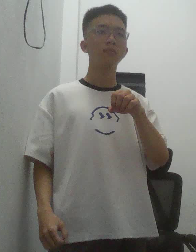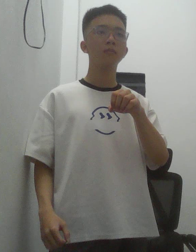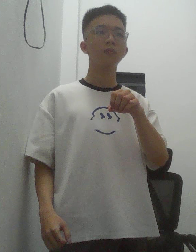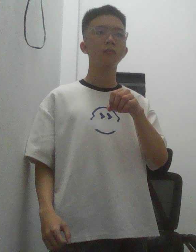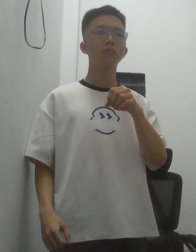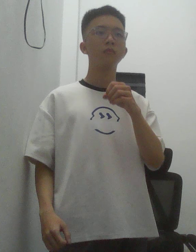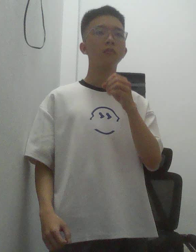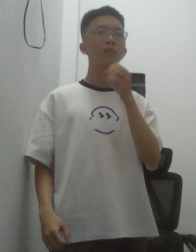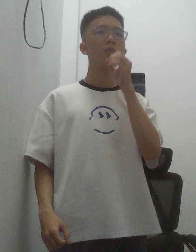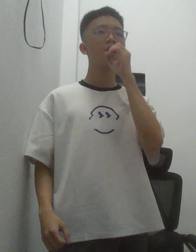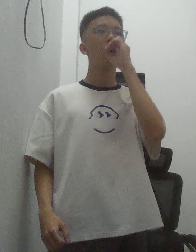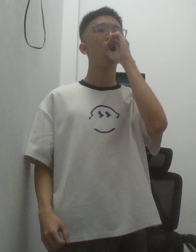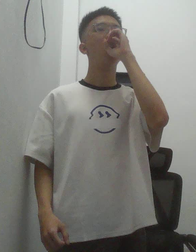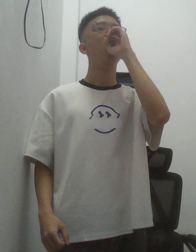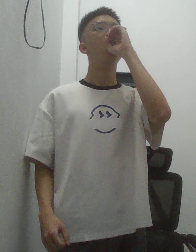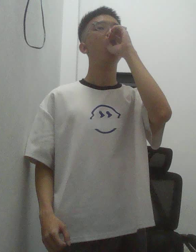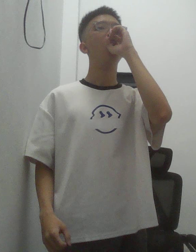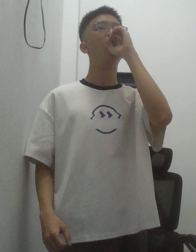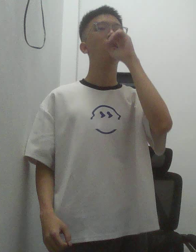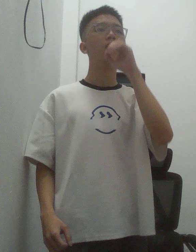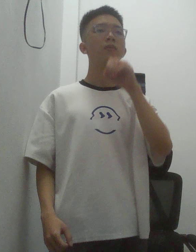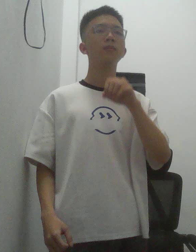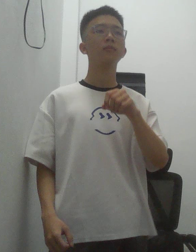uong